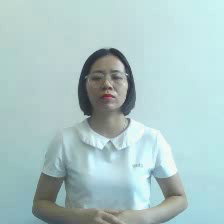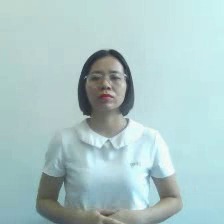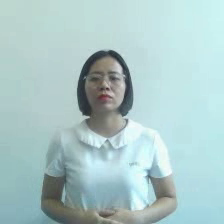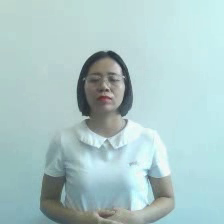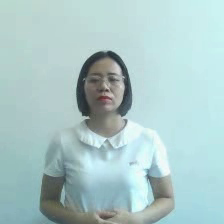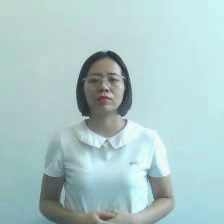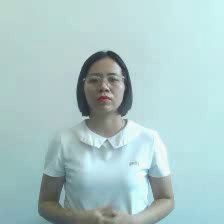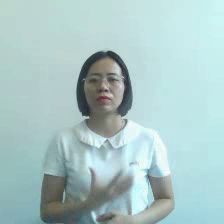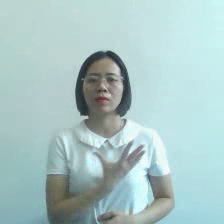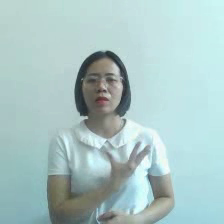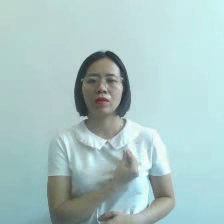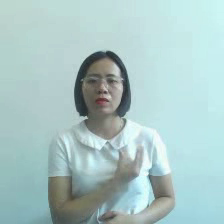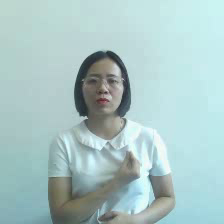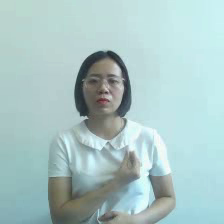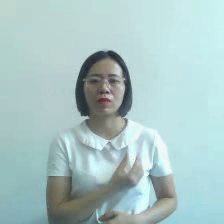Xúc động